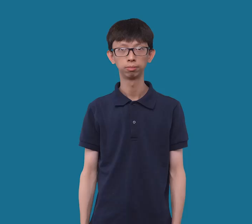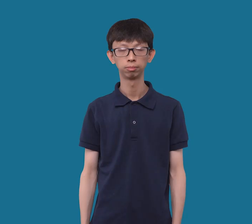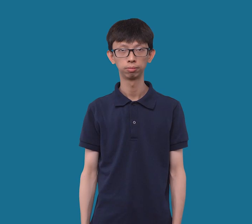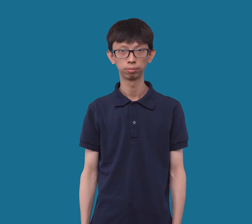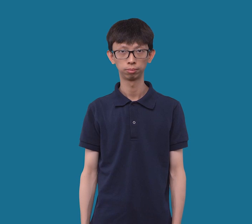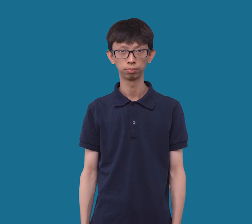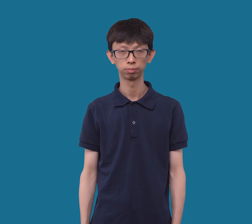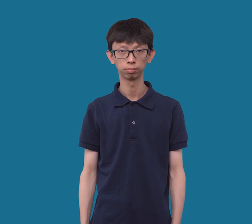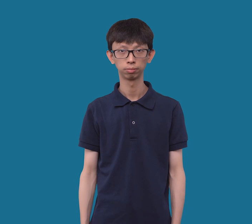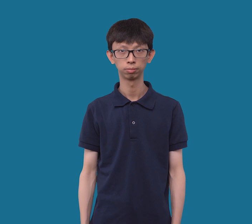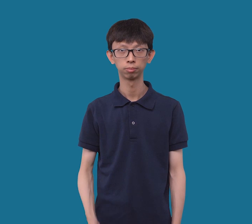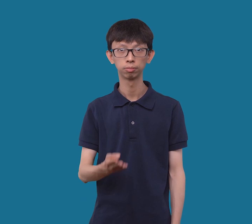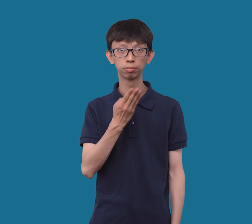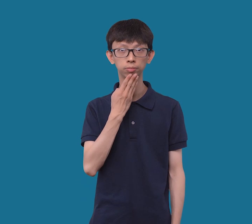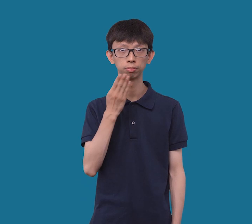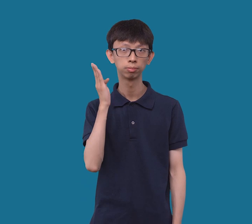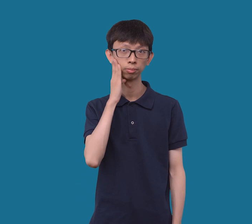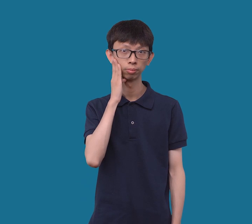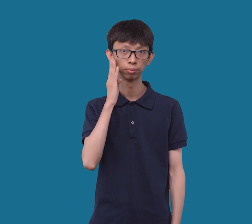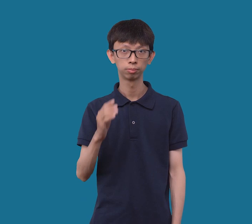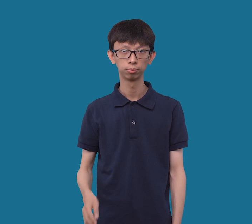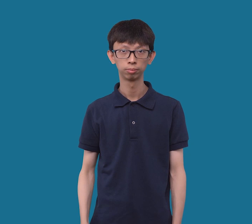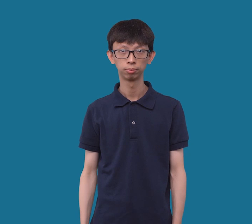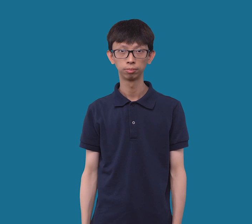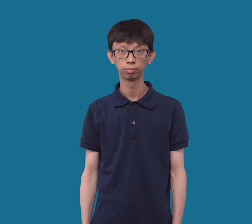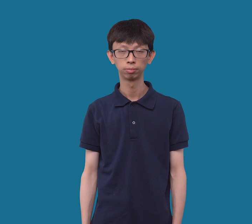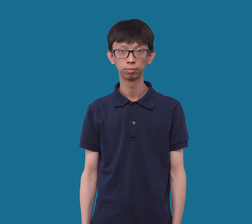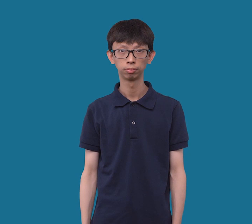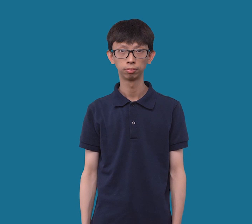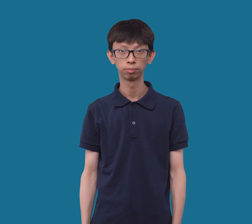bố mẹ